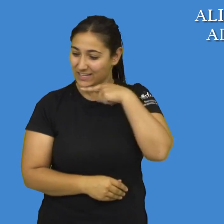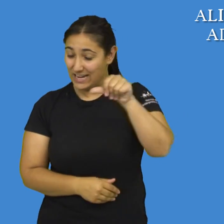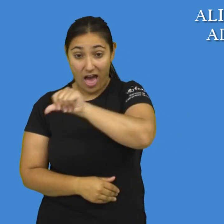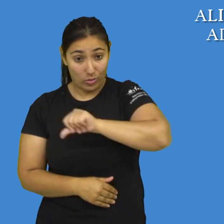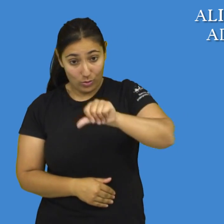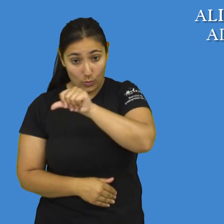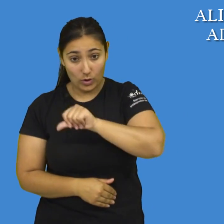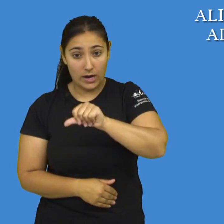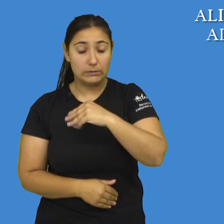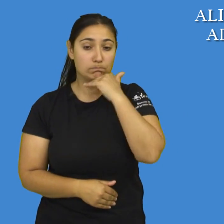azúcar